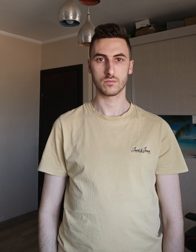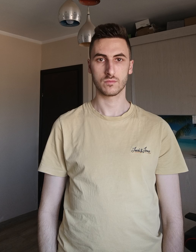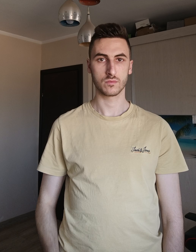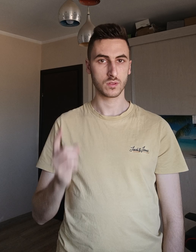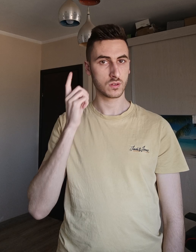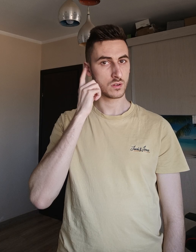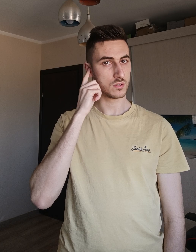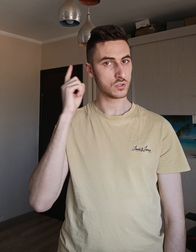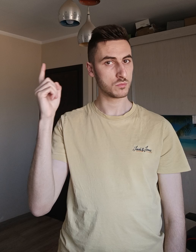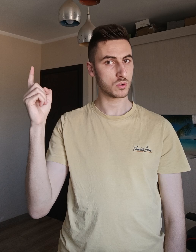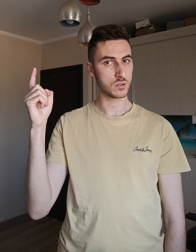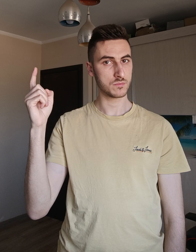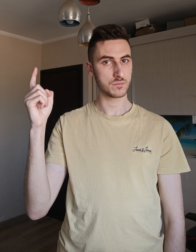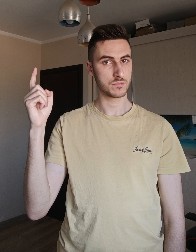לשמוע